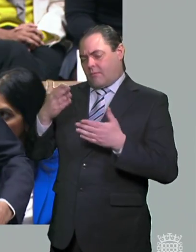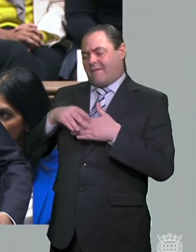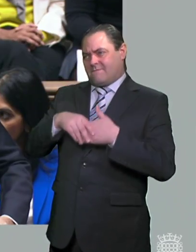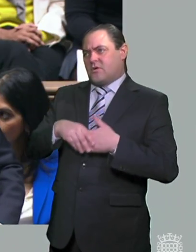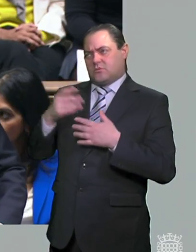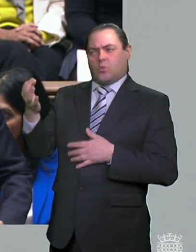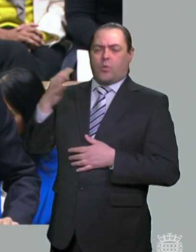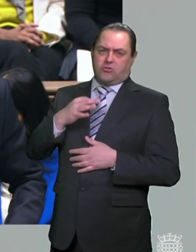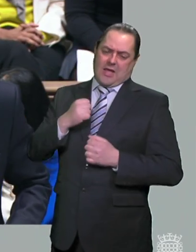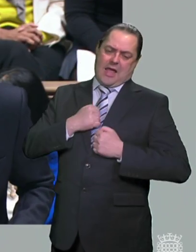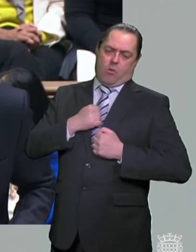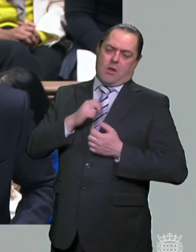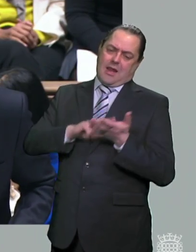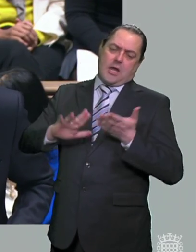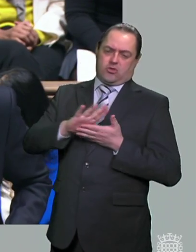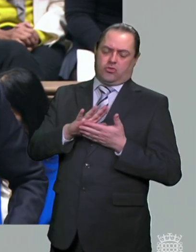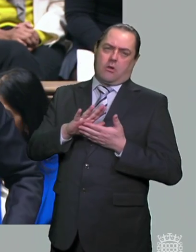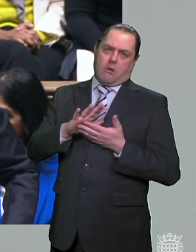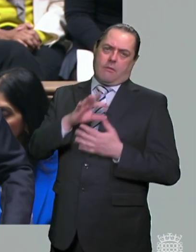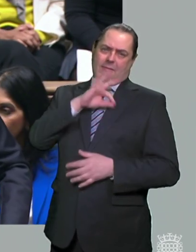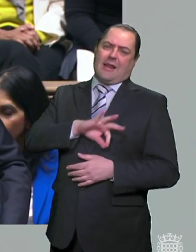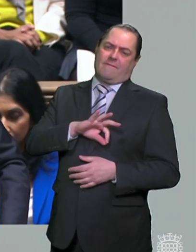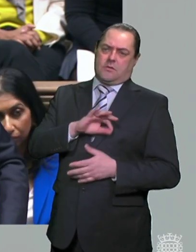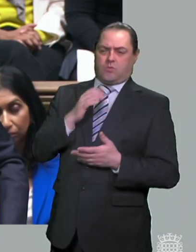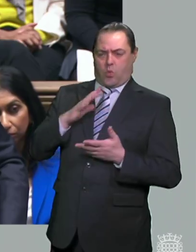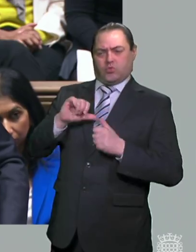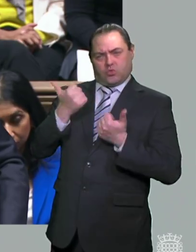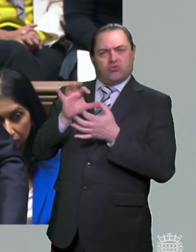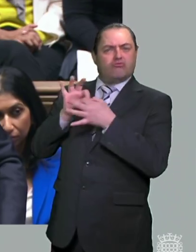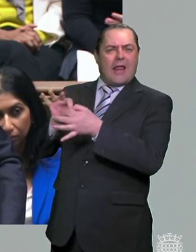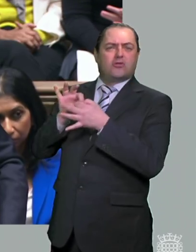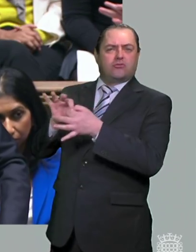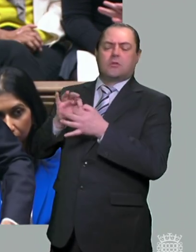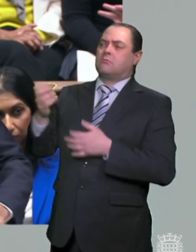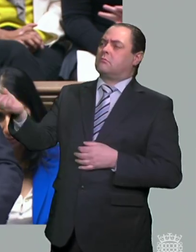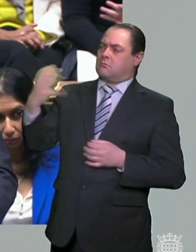Obviously it is in our national interest to have effective extradition relationships.